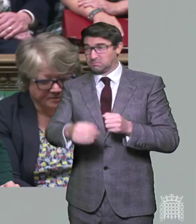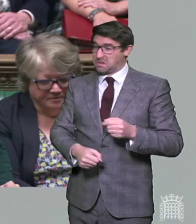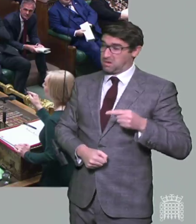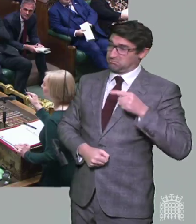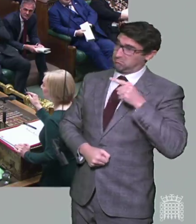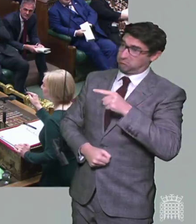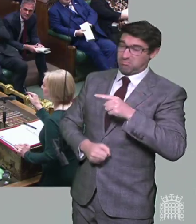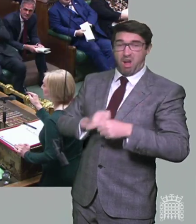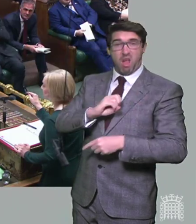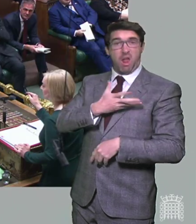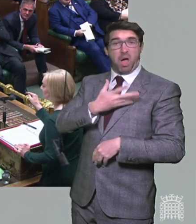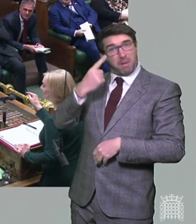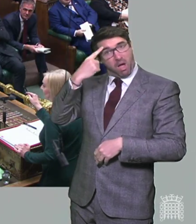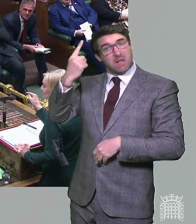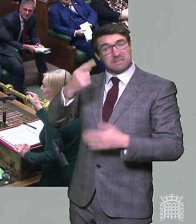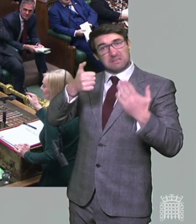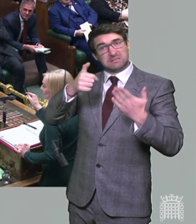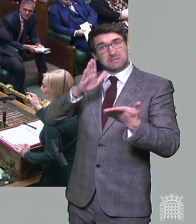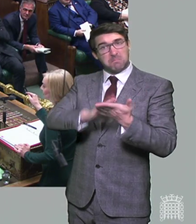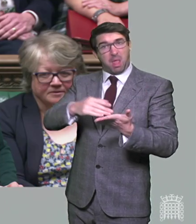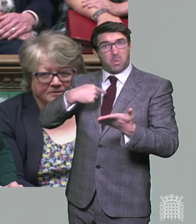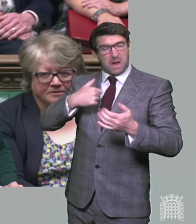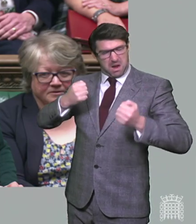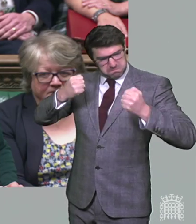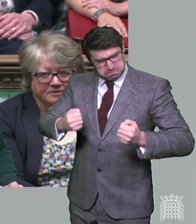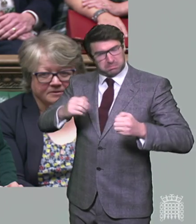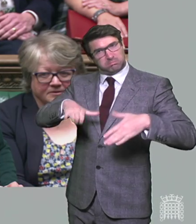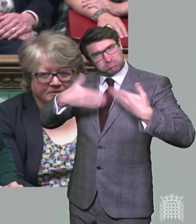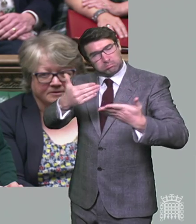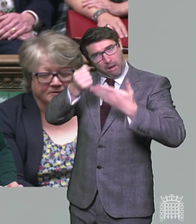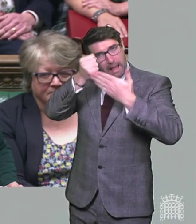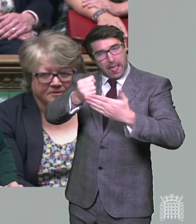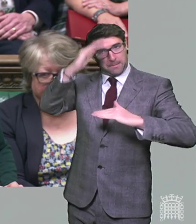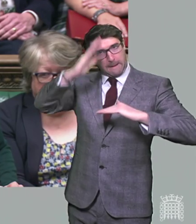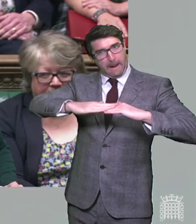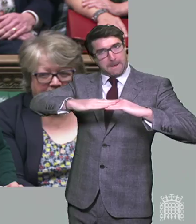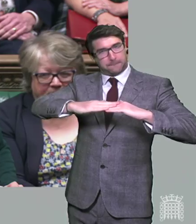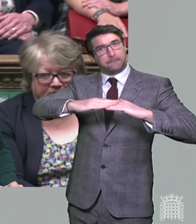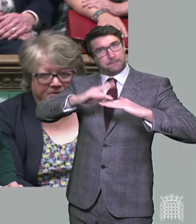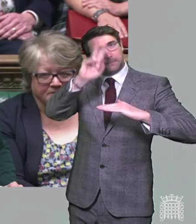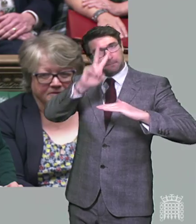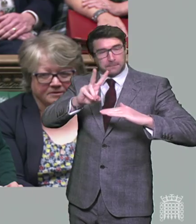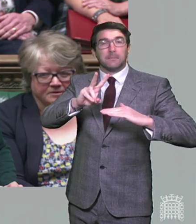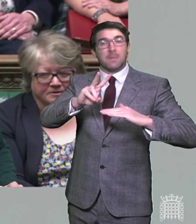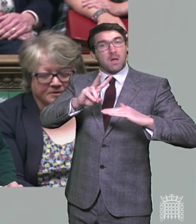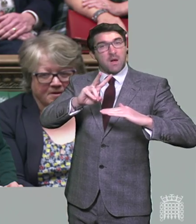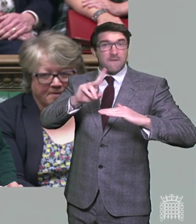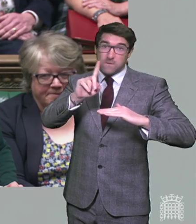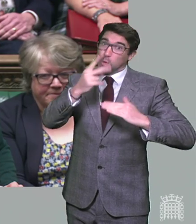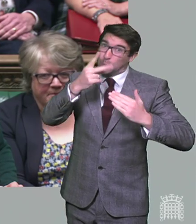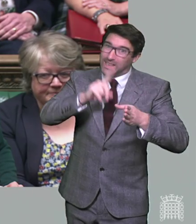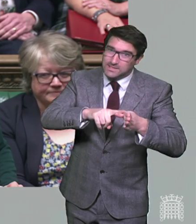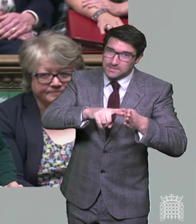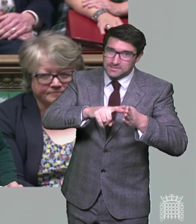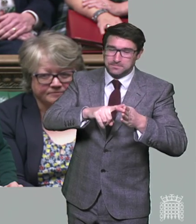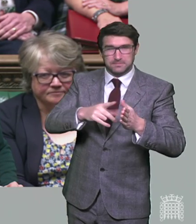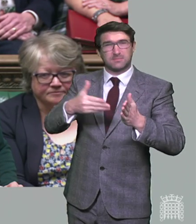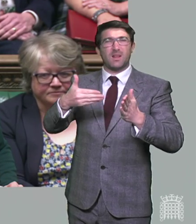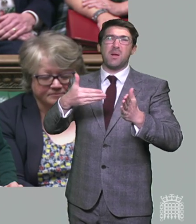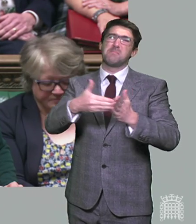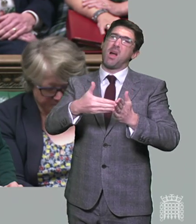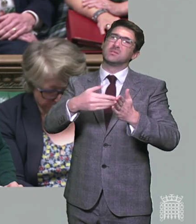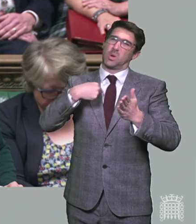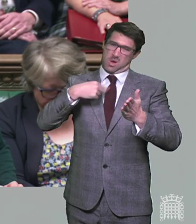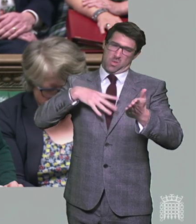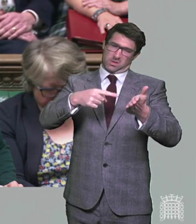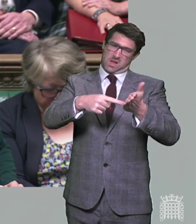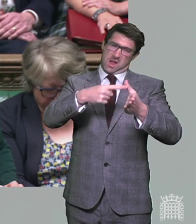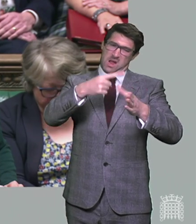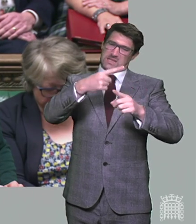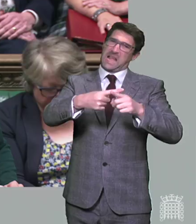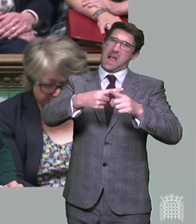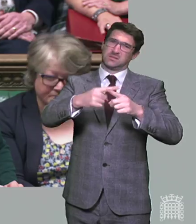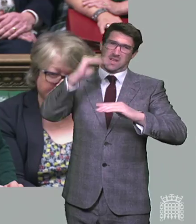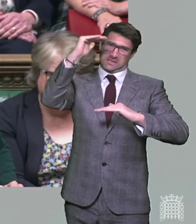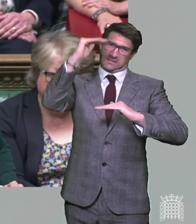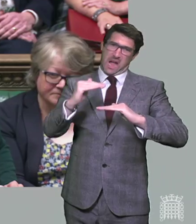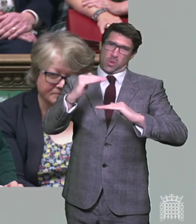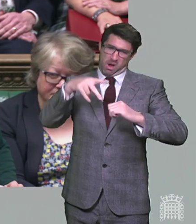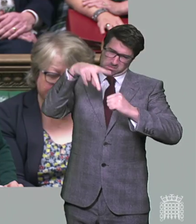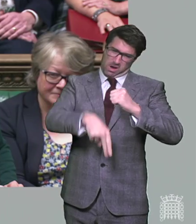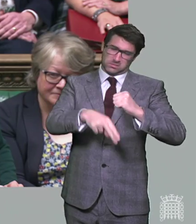We have also taken decisive action to make sure that we are not facing the highest taxes for 70 years in the face of a global economic slowdown.